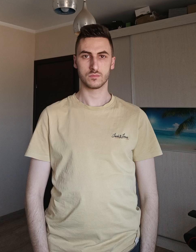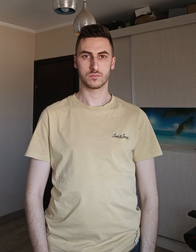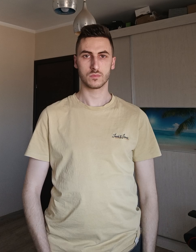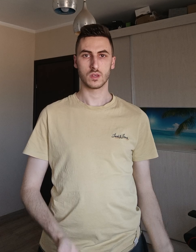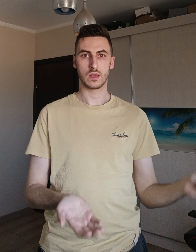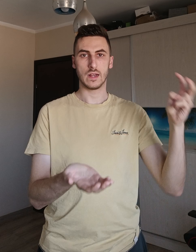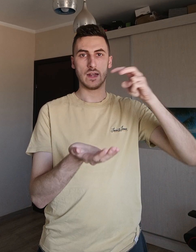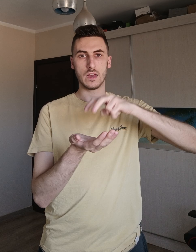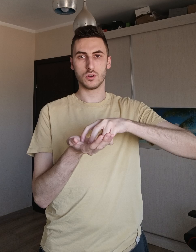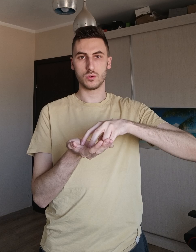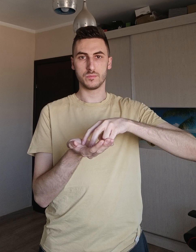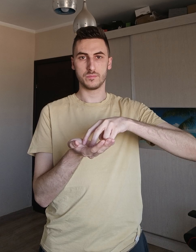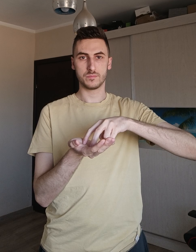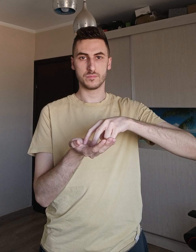לקום